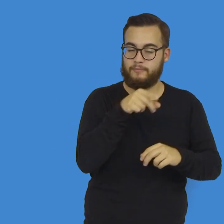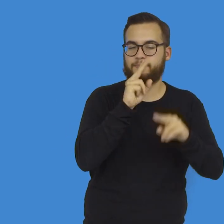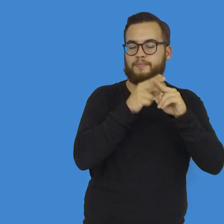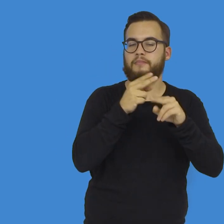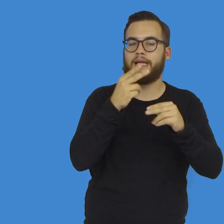nombre